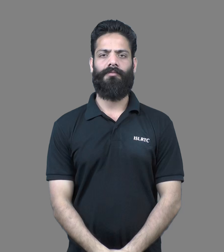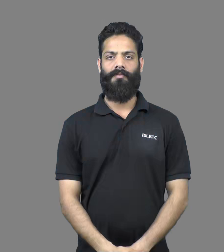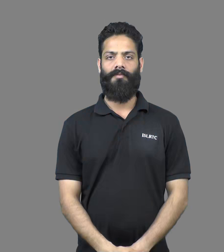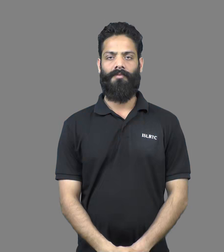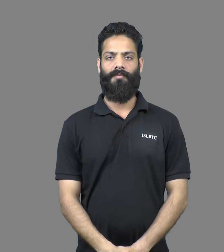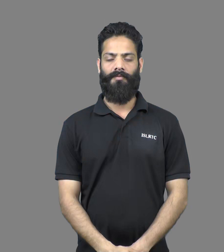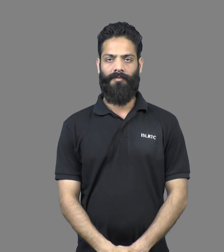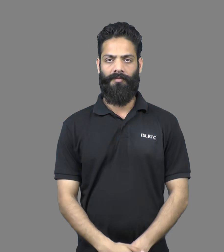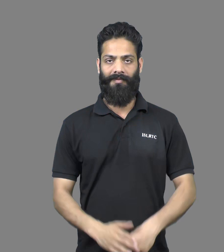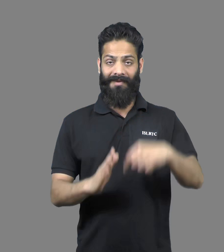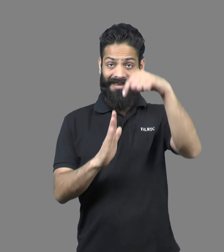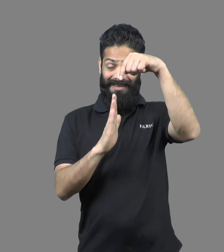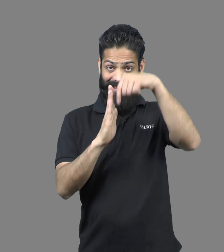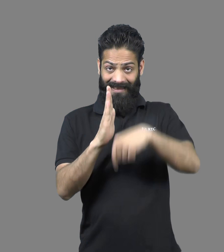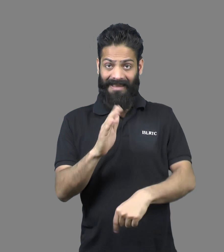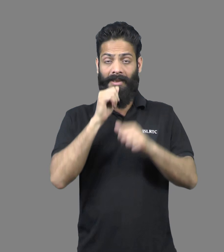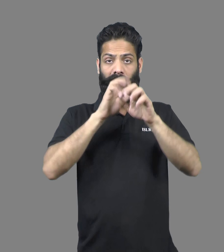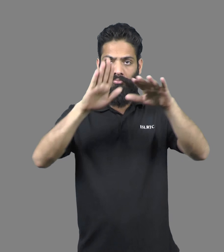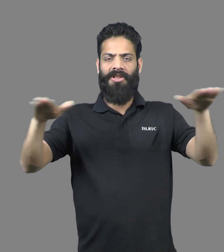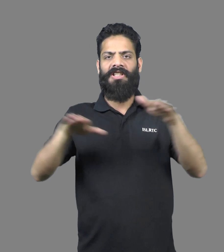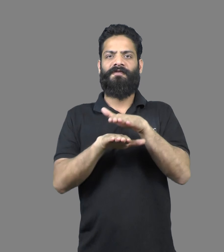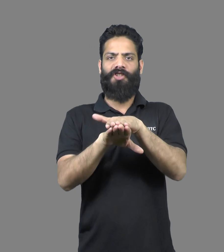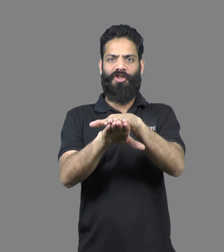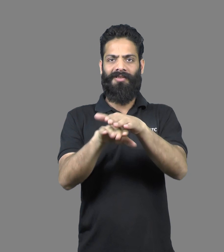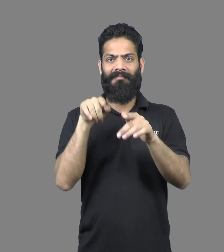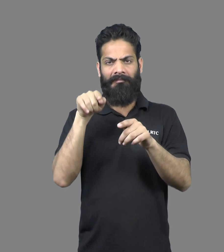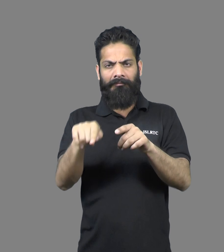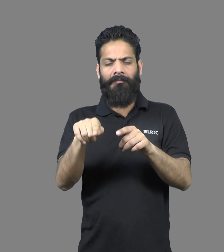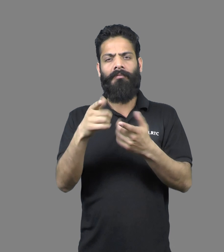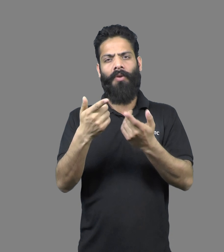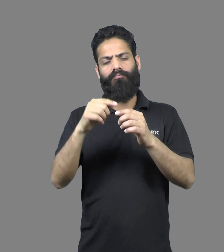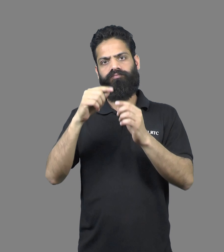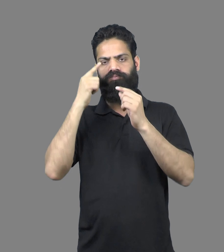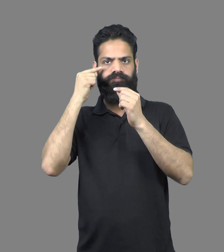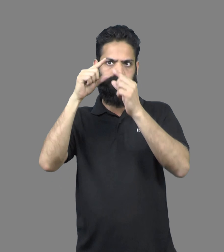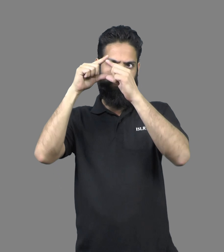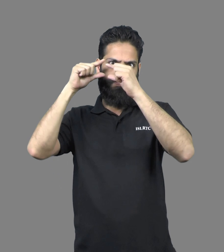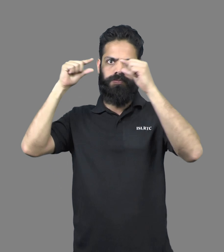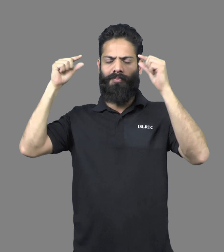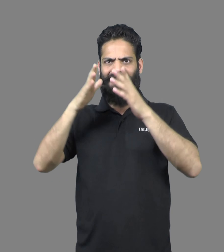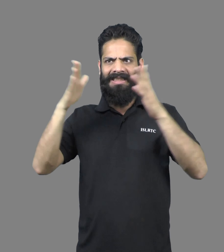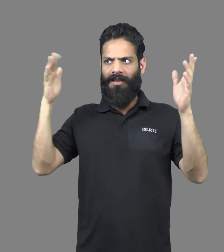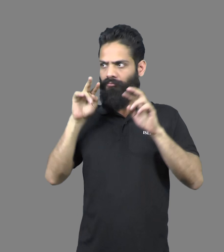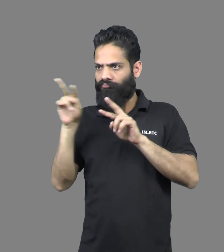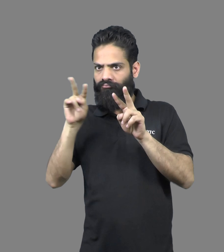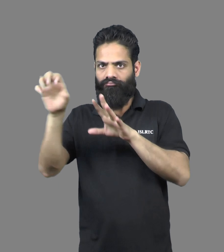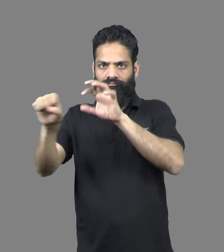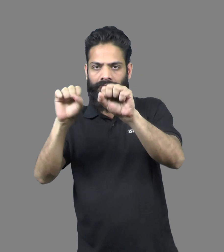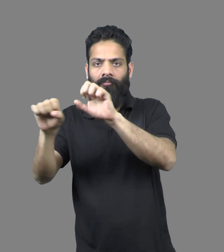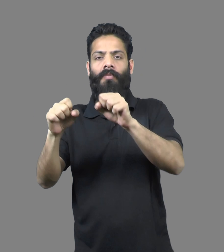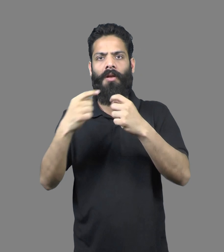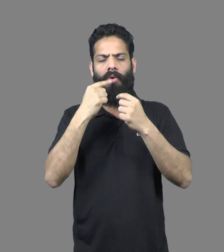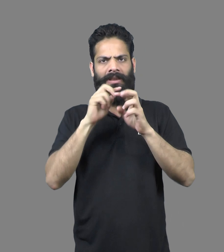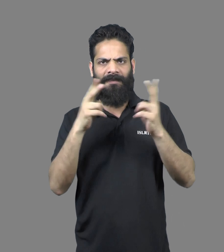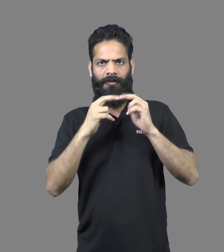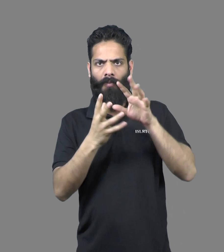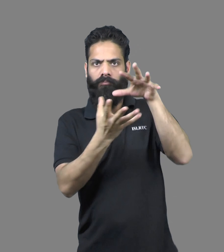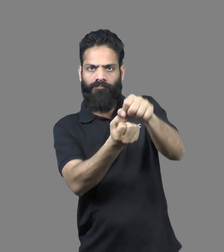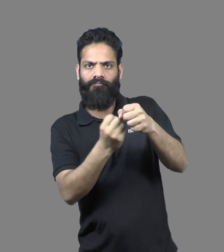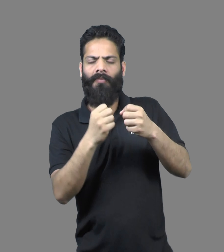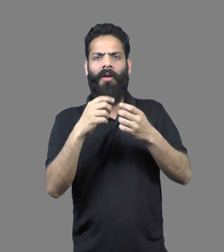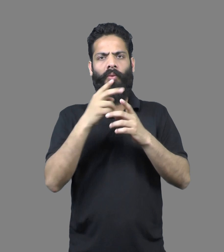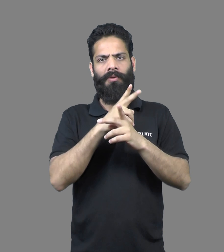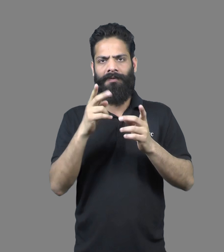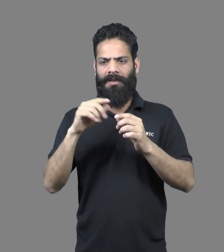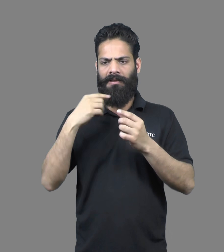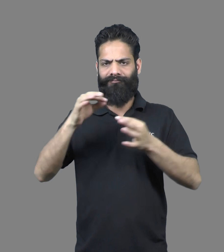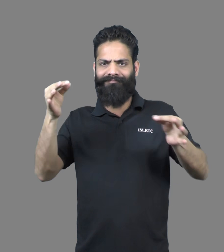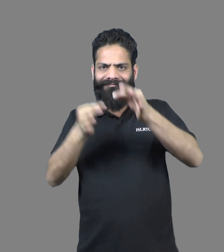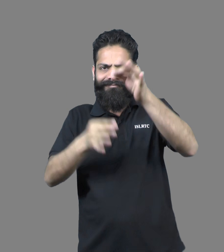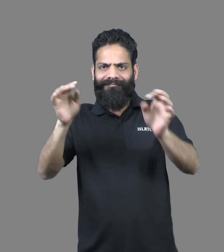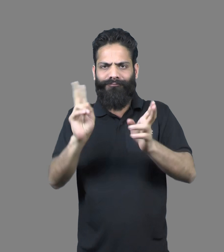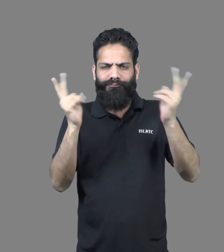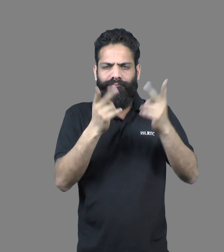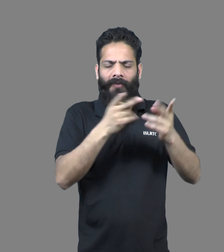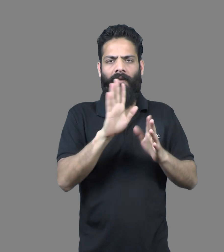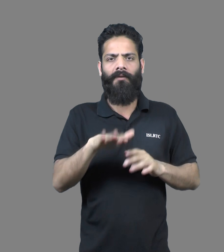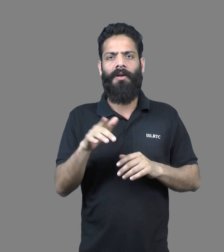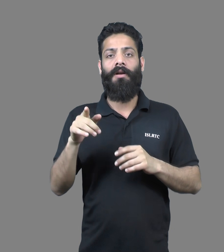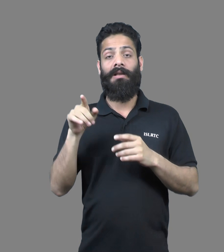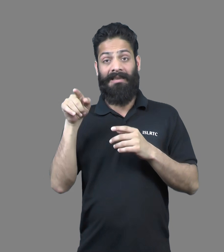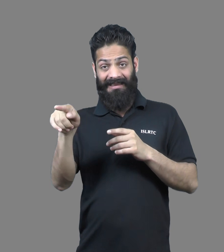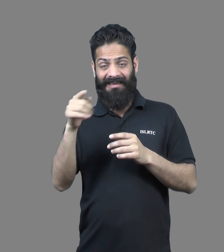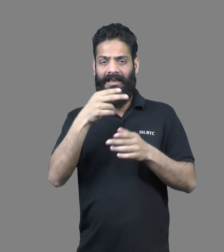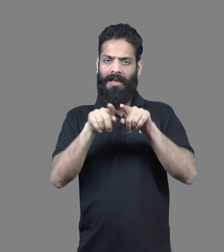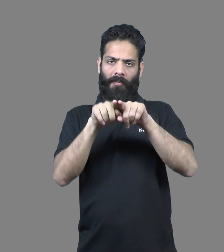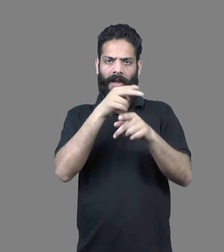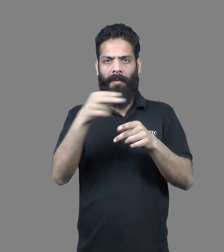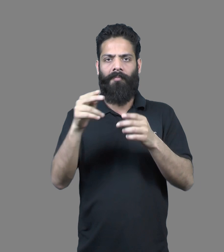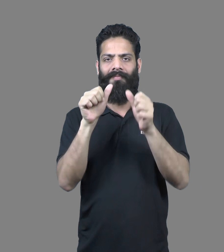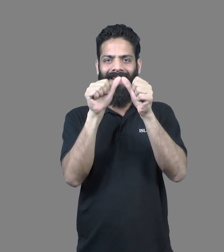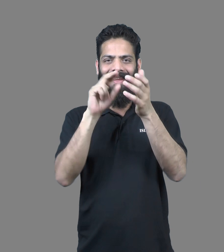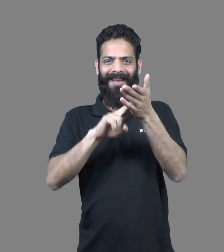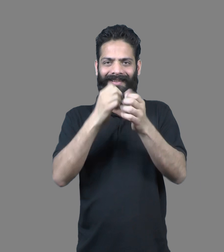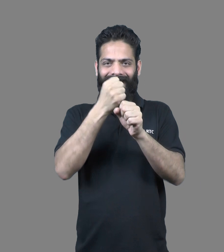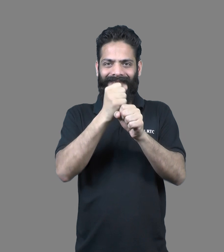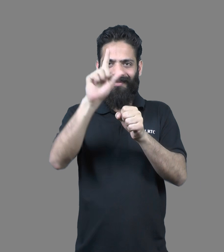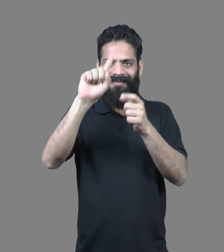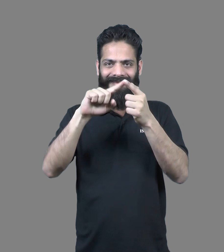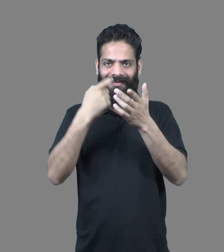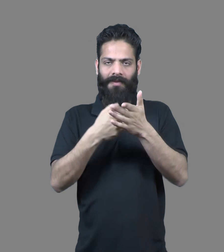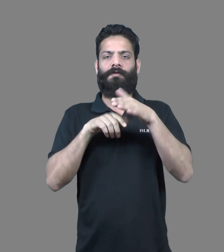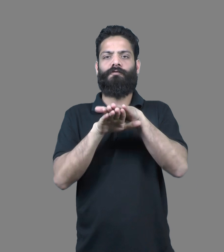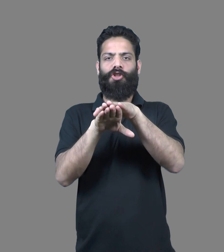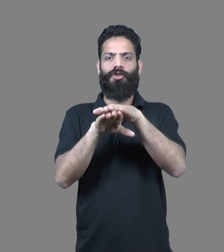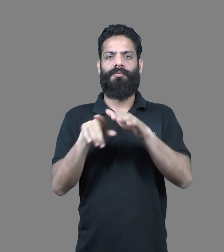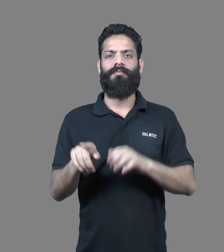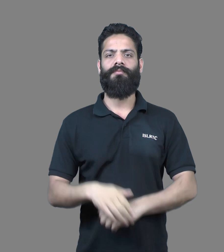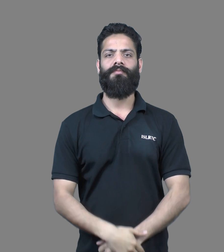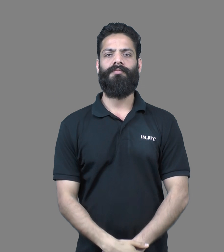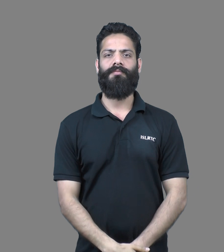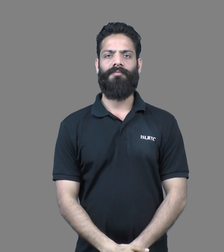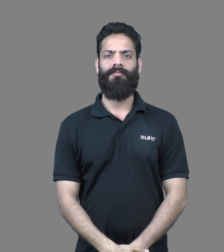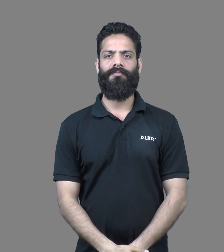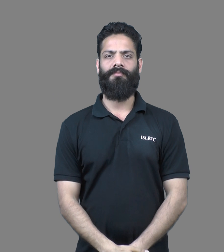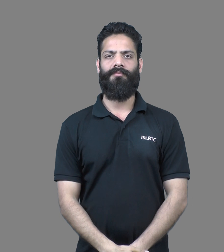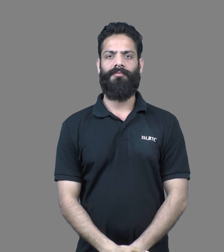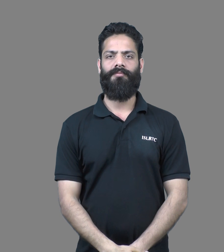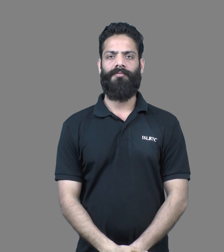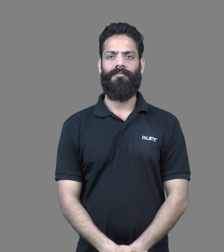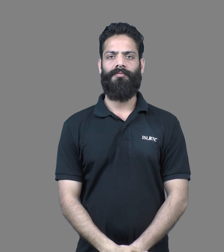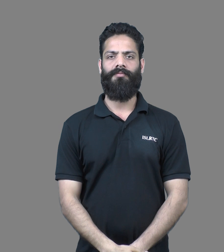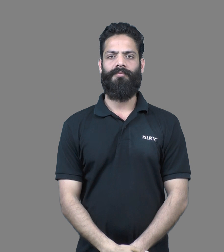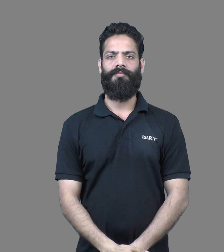Deep Sea Fish